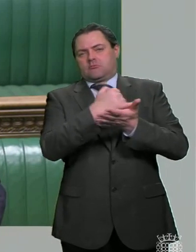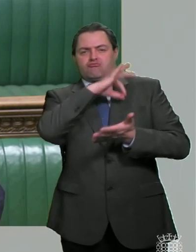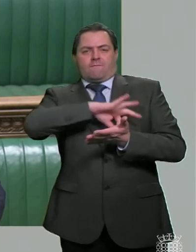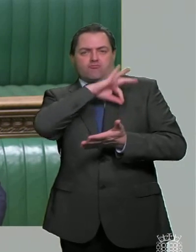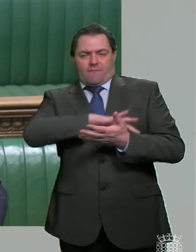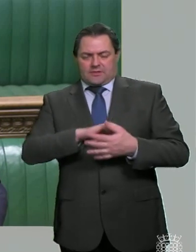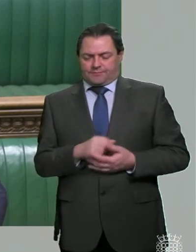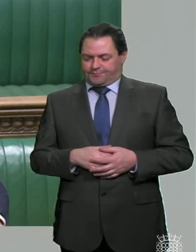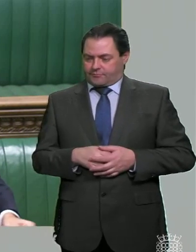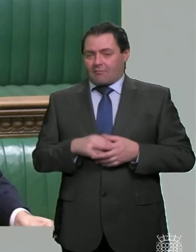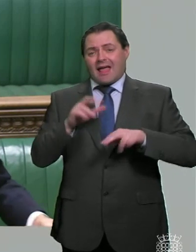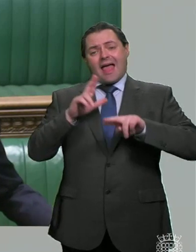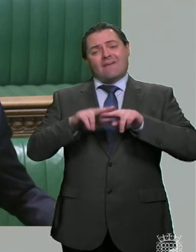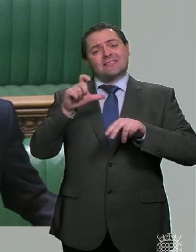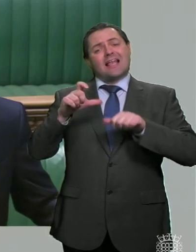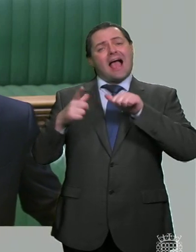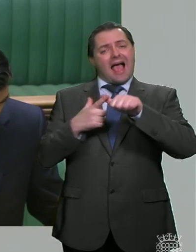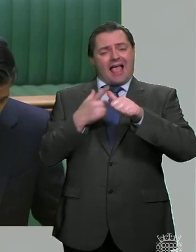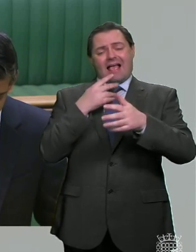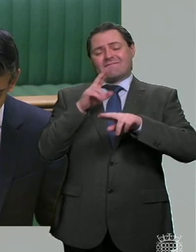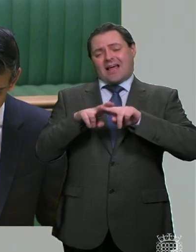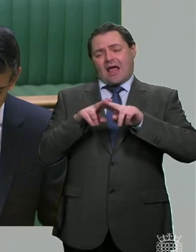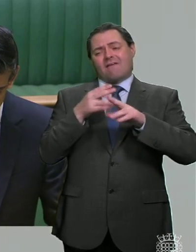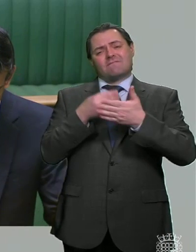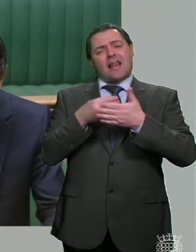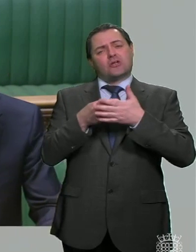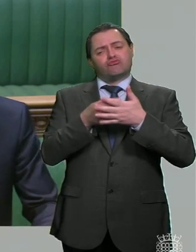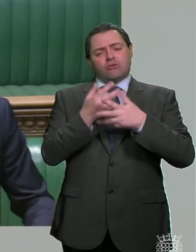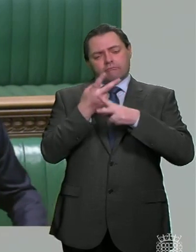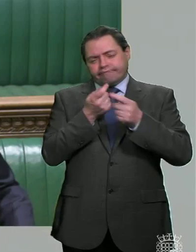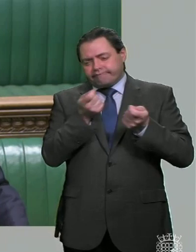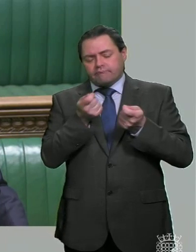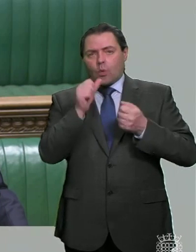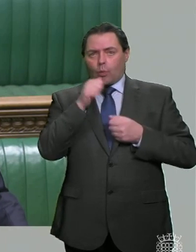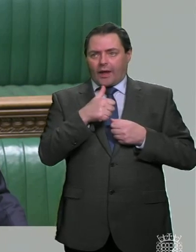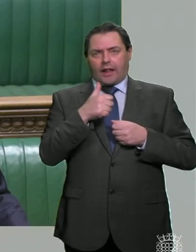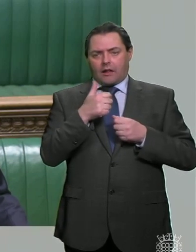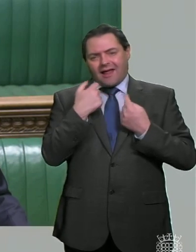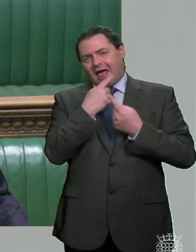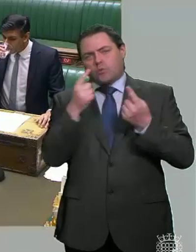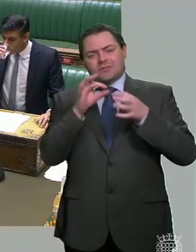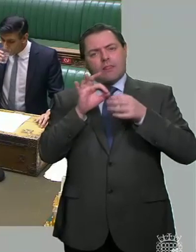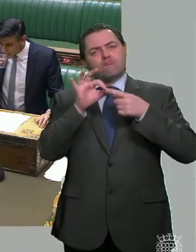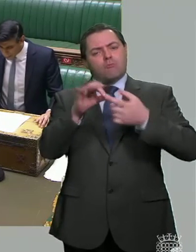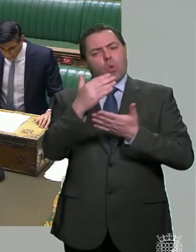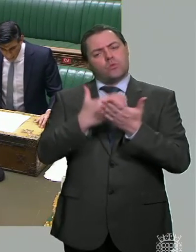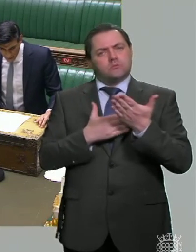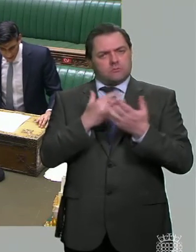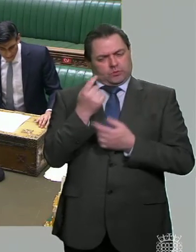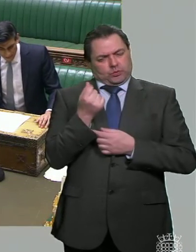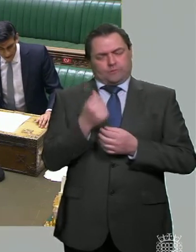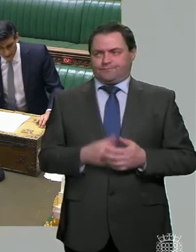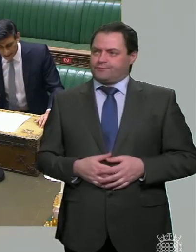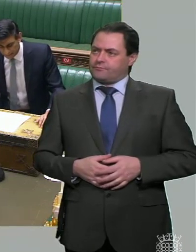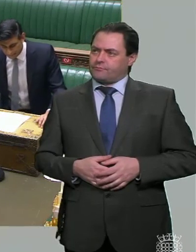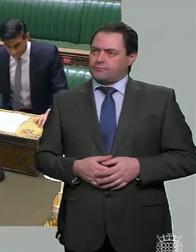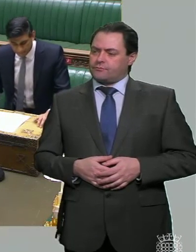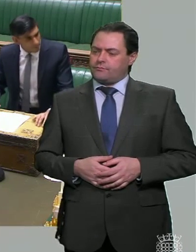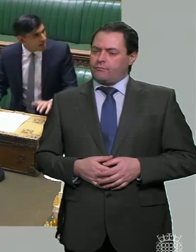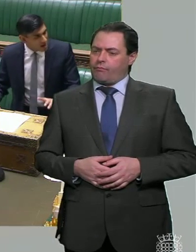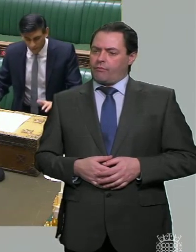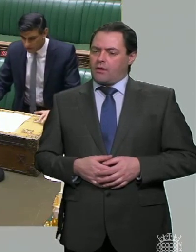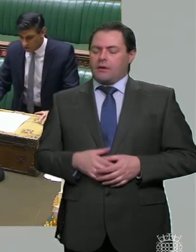The Foreign, Commonwealth and Development Office will shortly be consulting on his proposals.